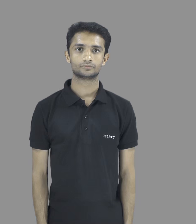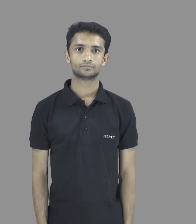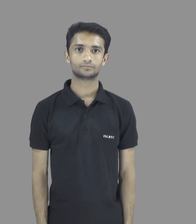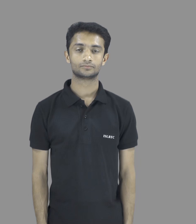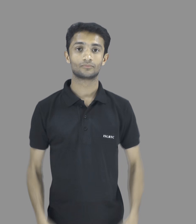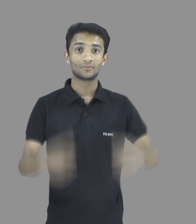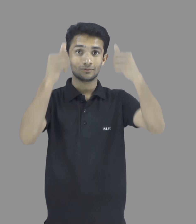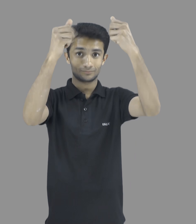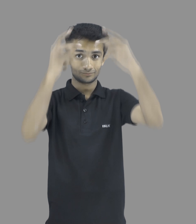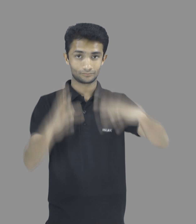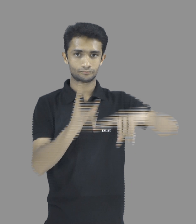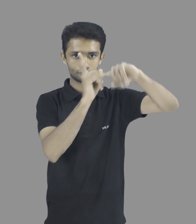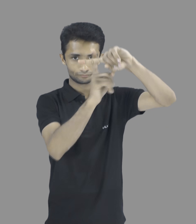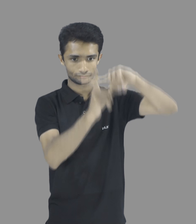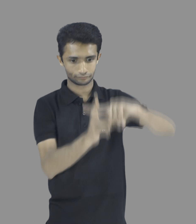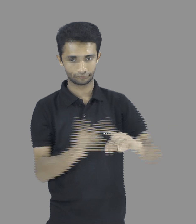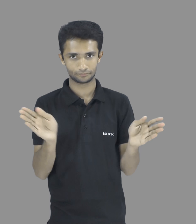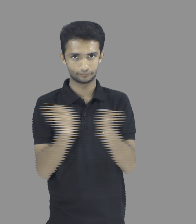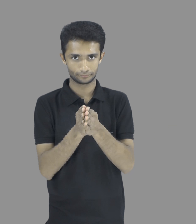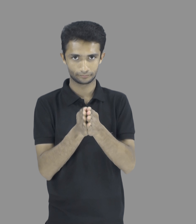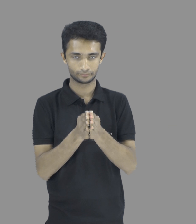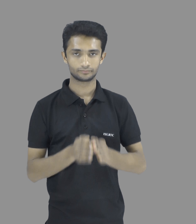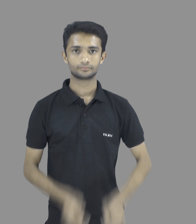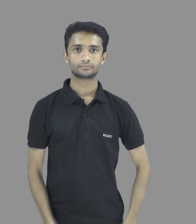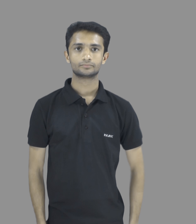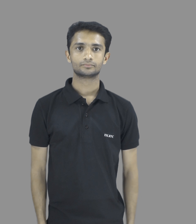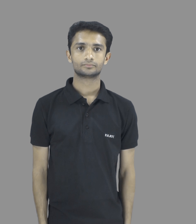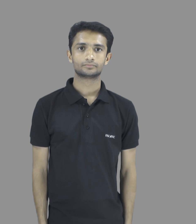Amount Total